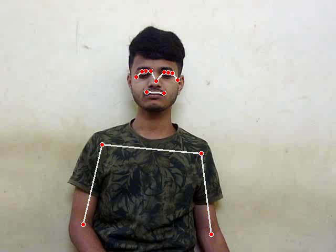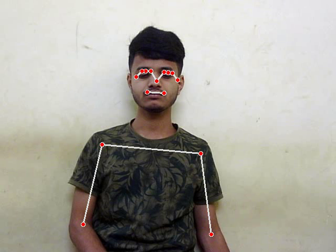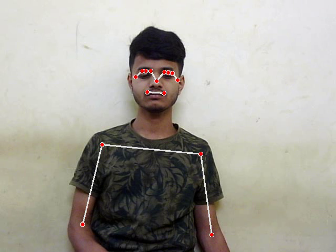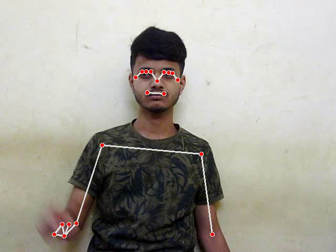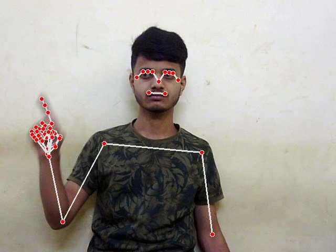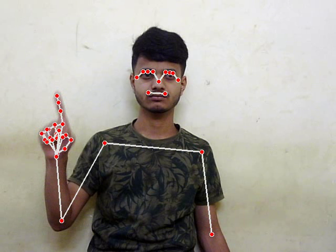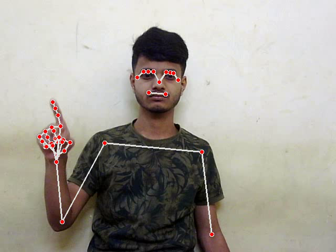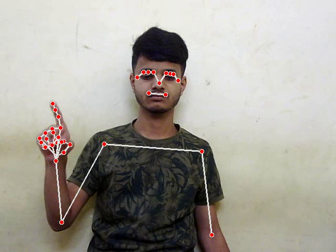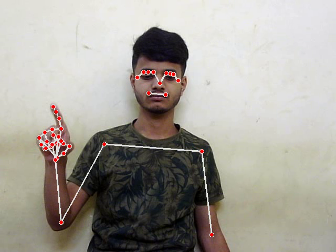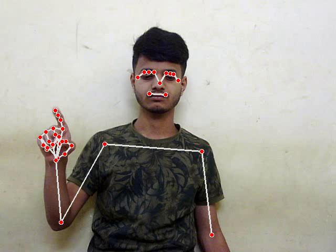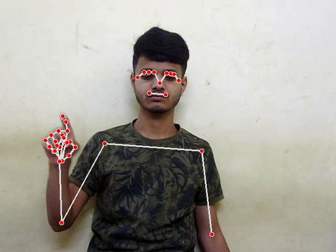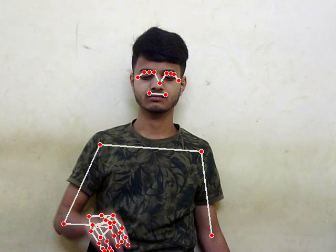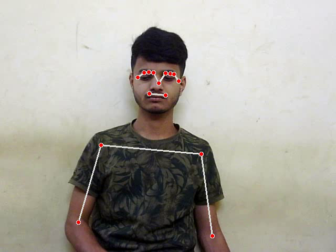need